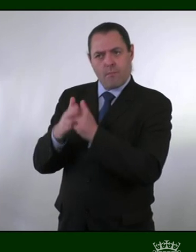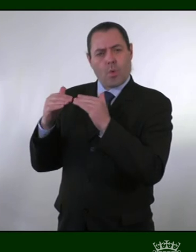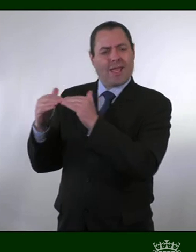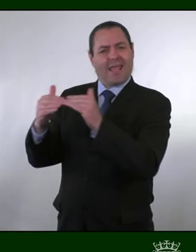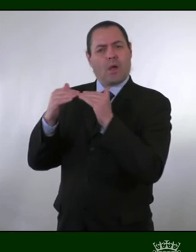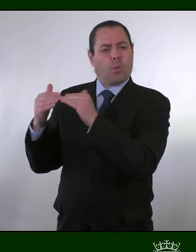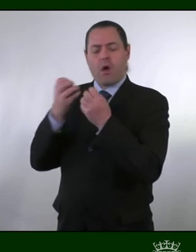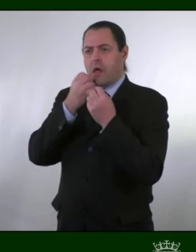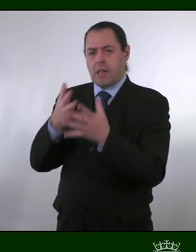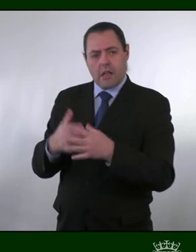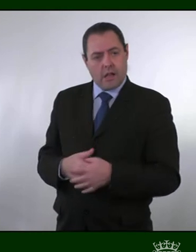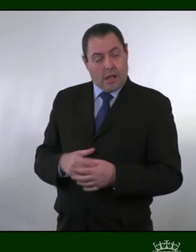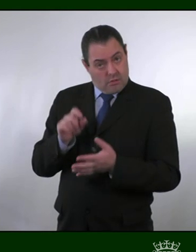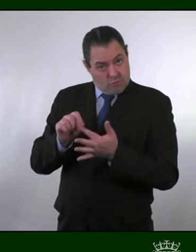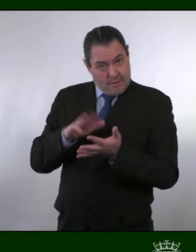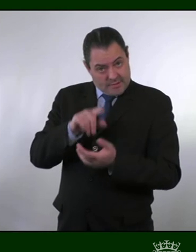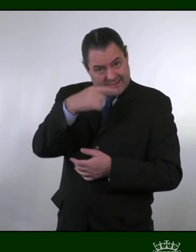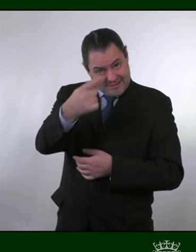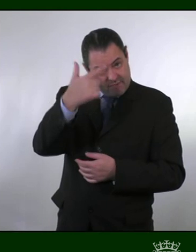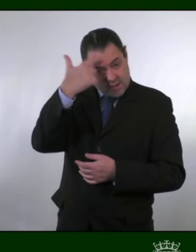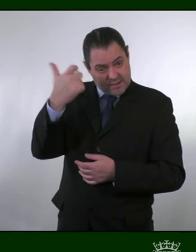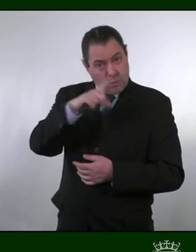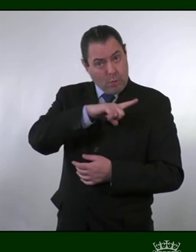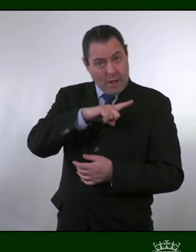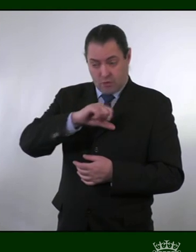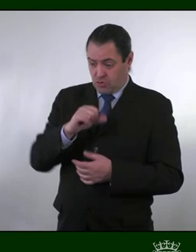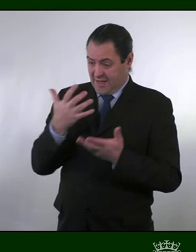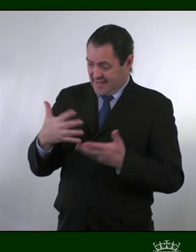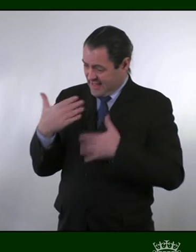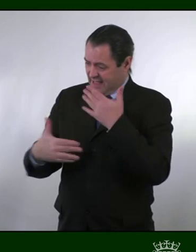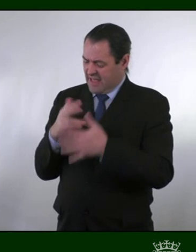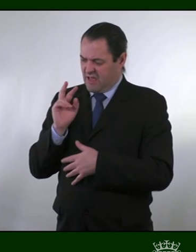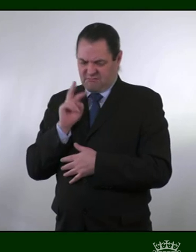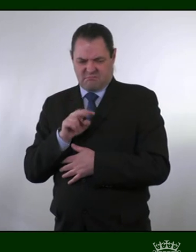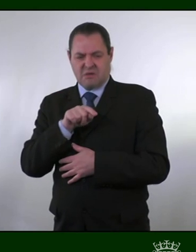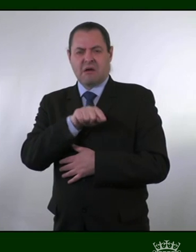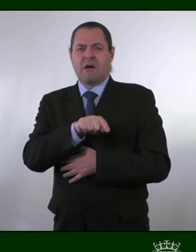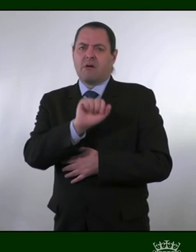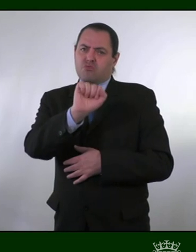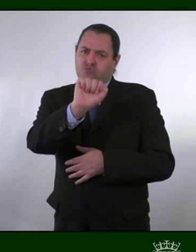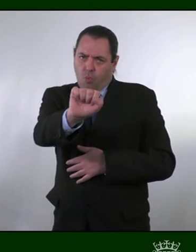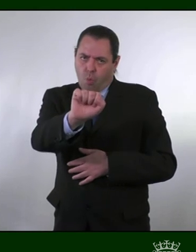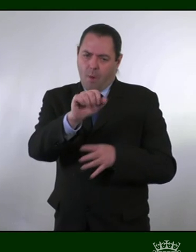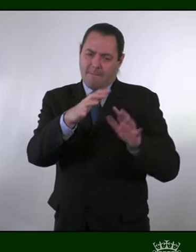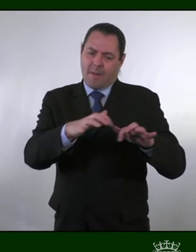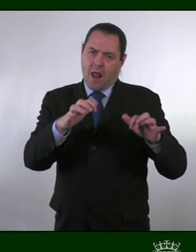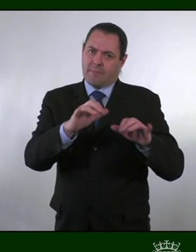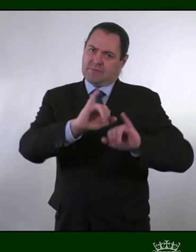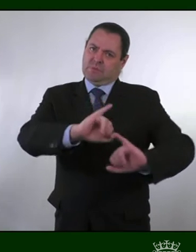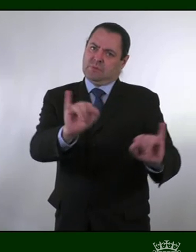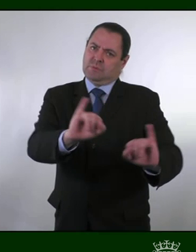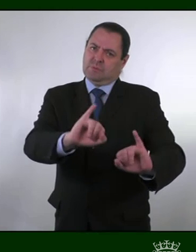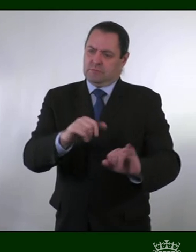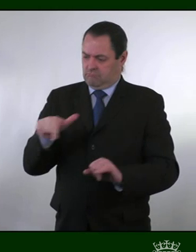Does the Prime Minister understand why the people in Scotland think it is he and his Parliament that are the real disaster?